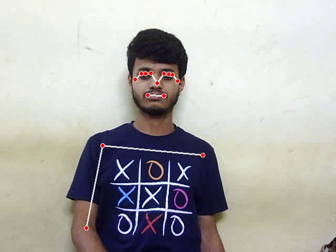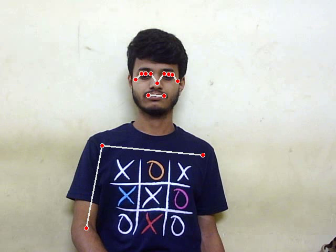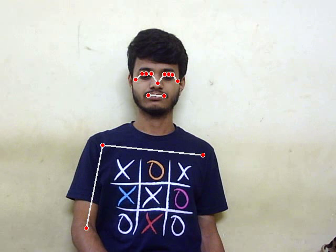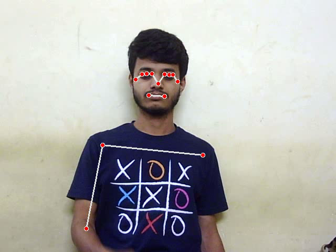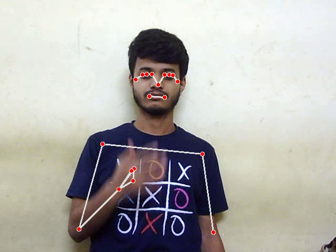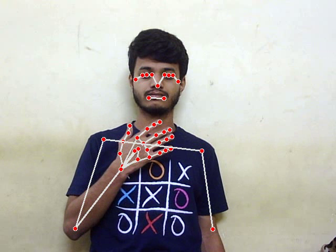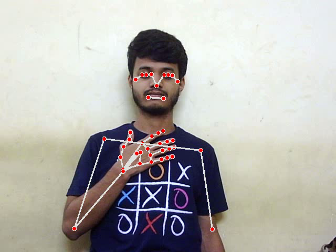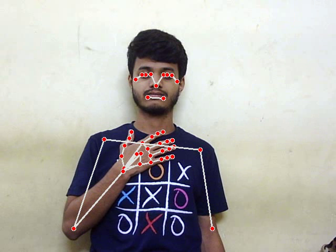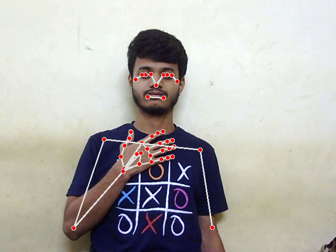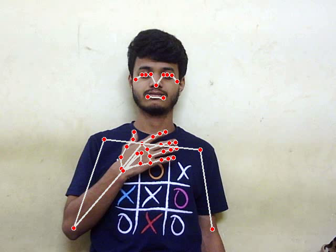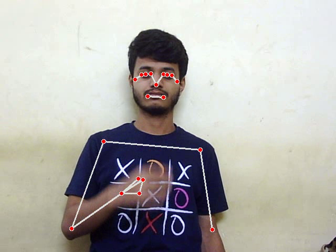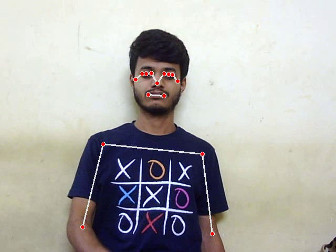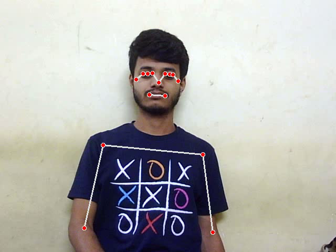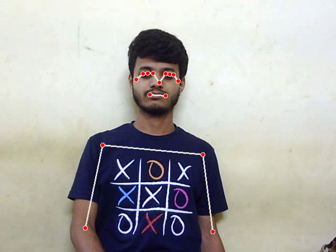my